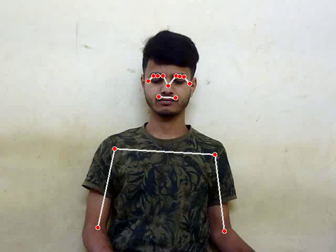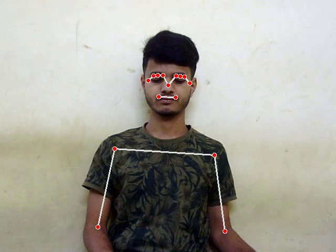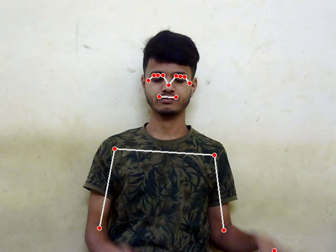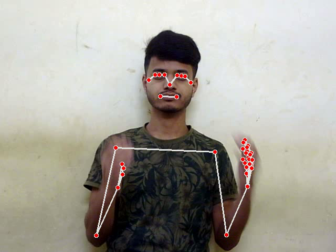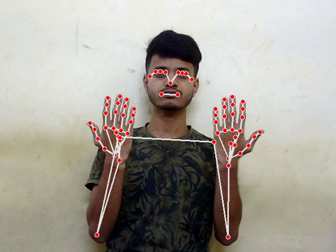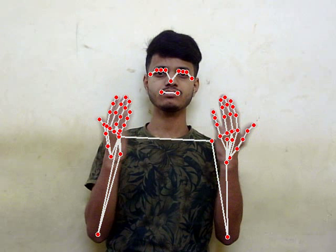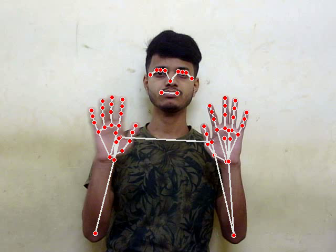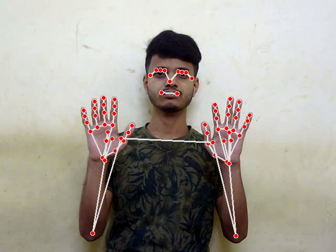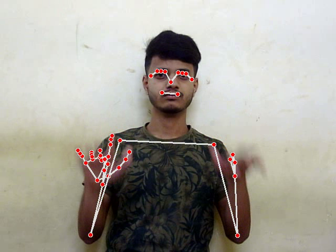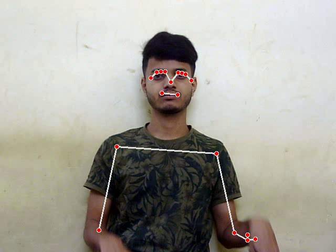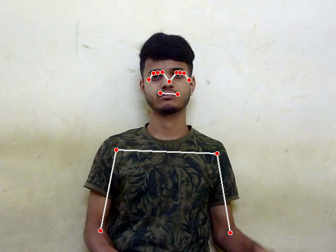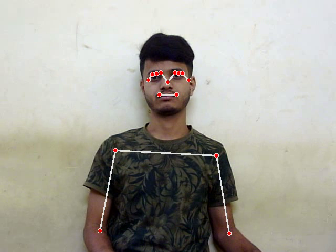do not want